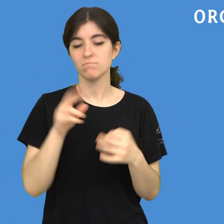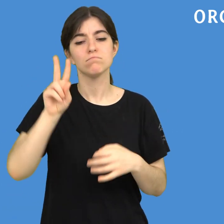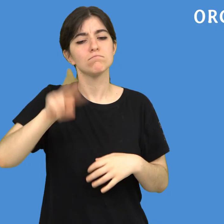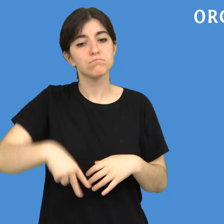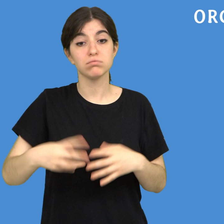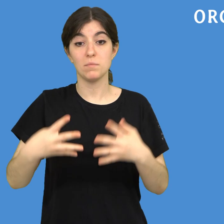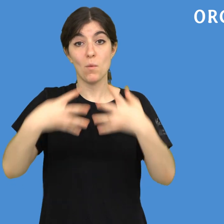verdad